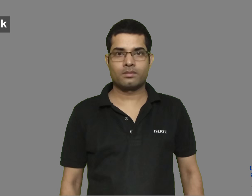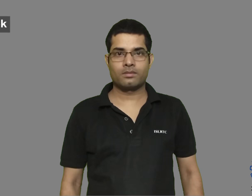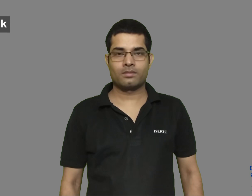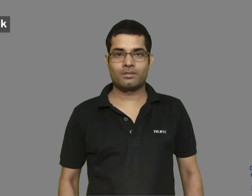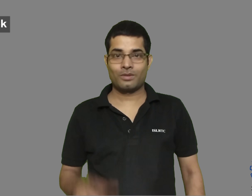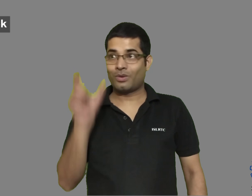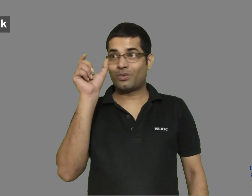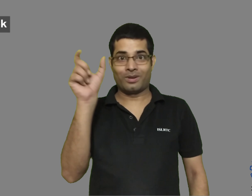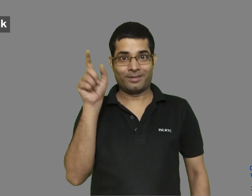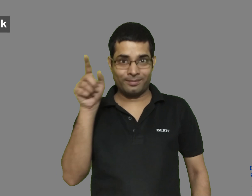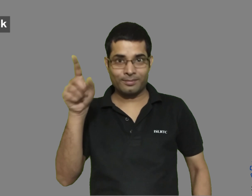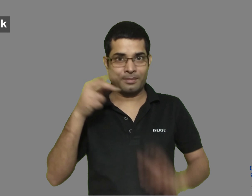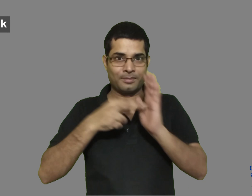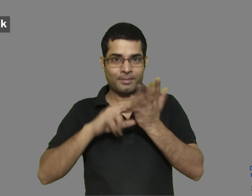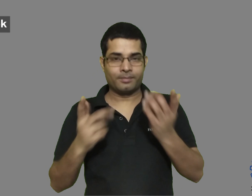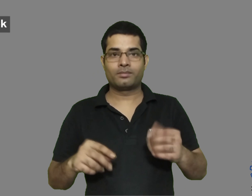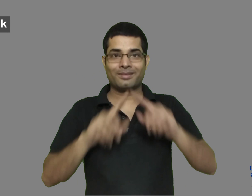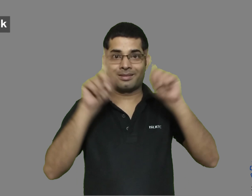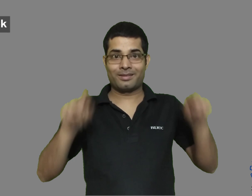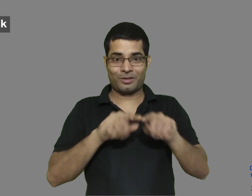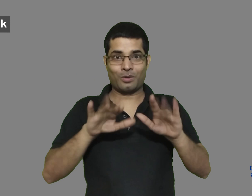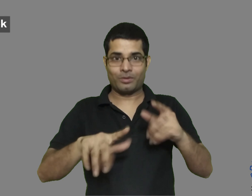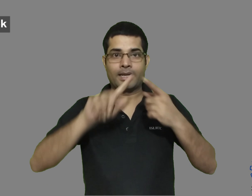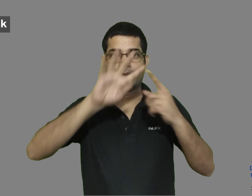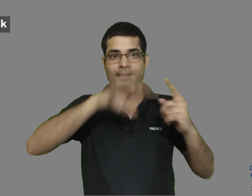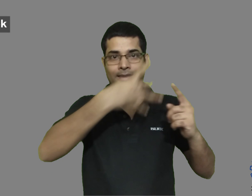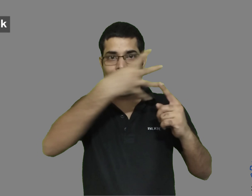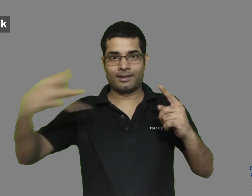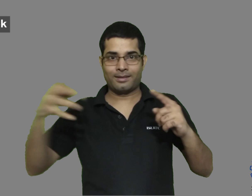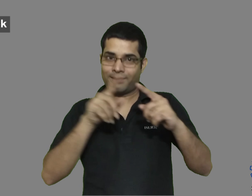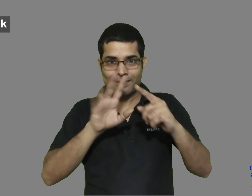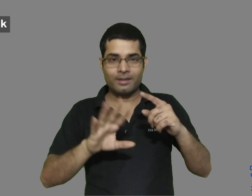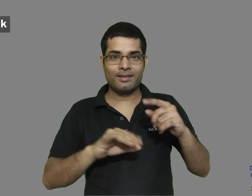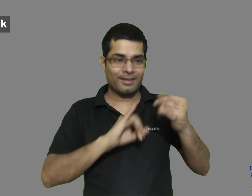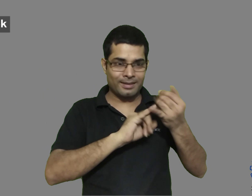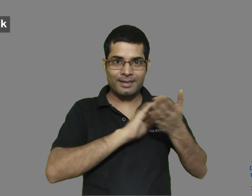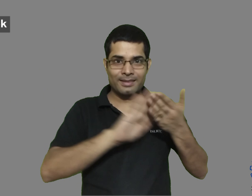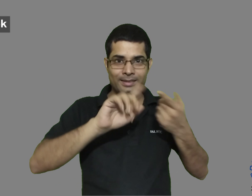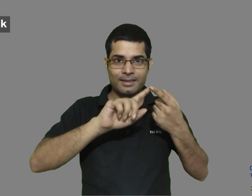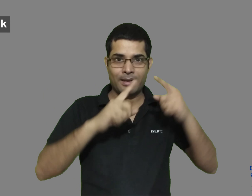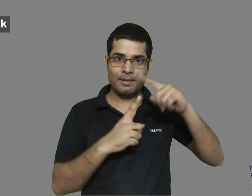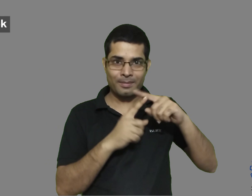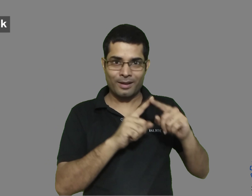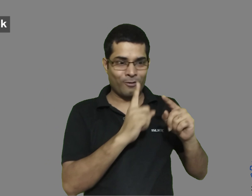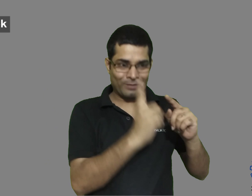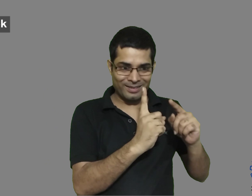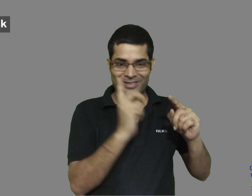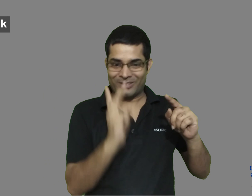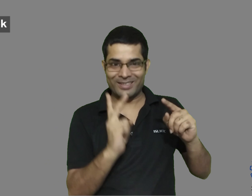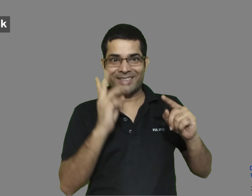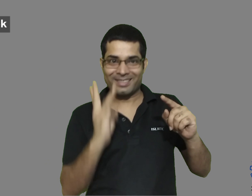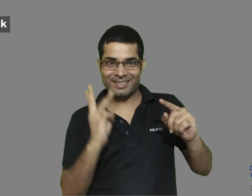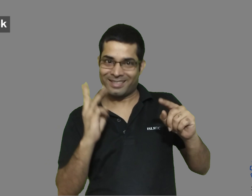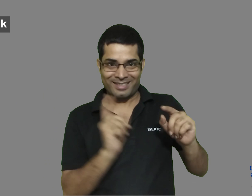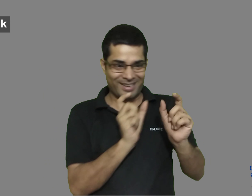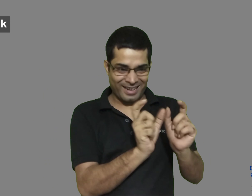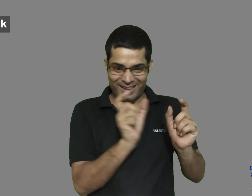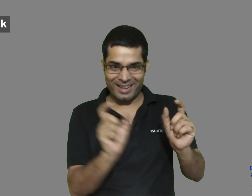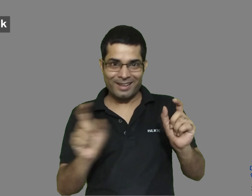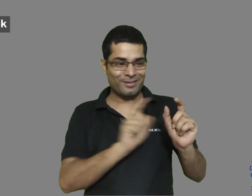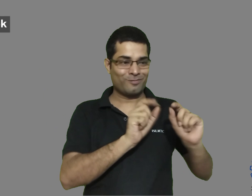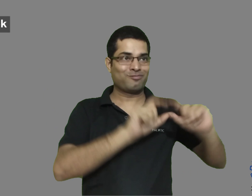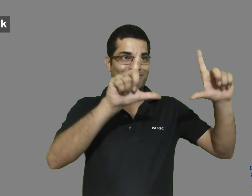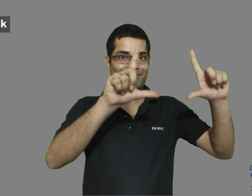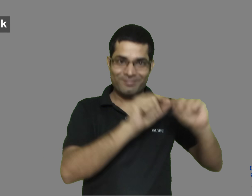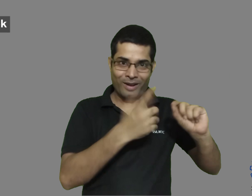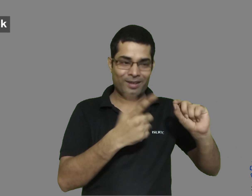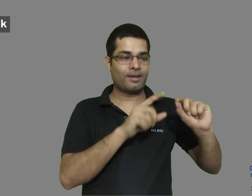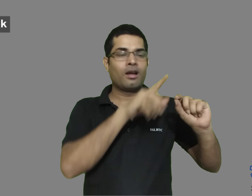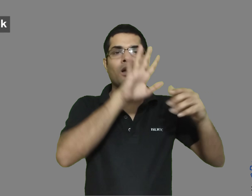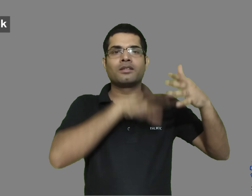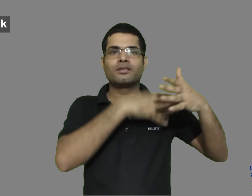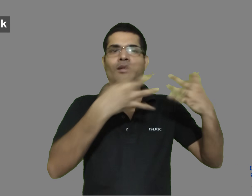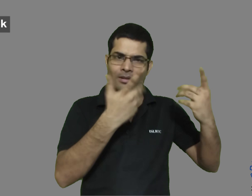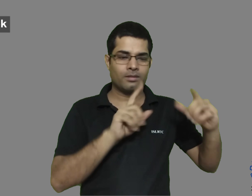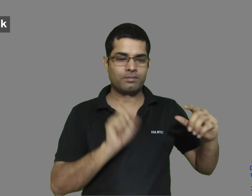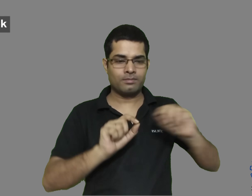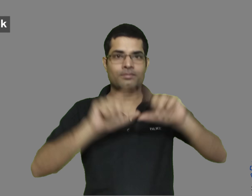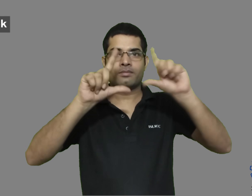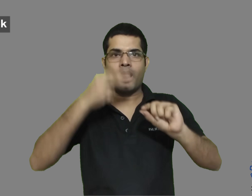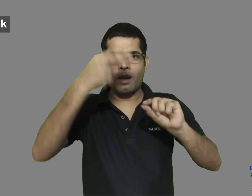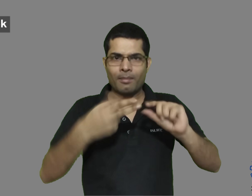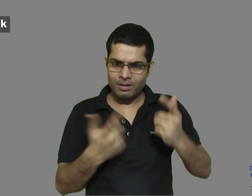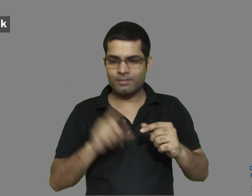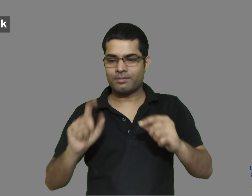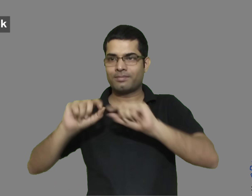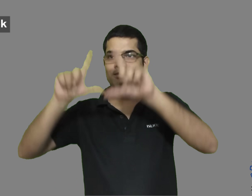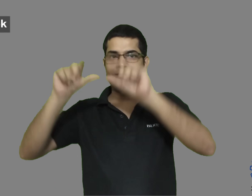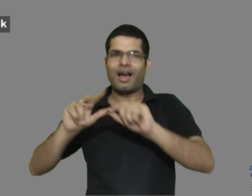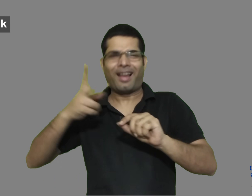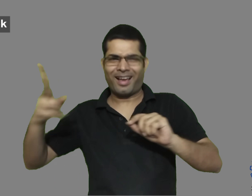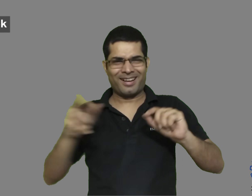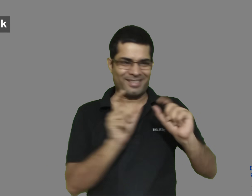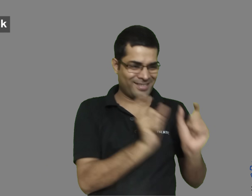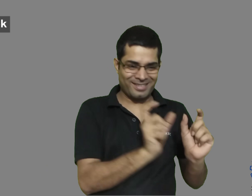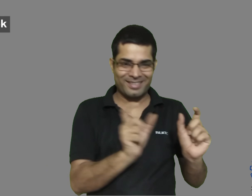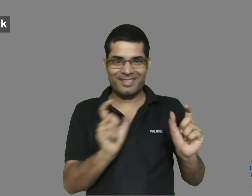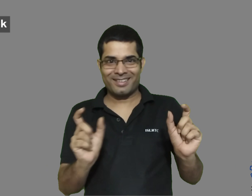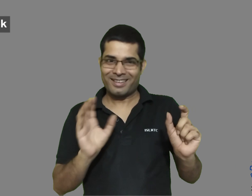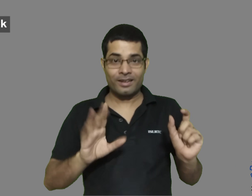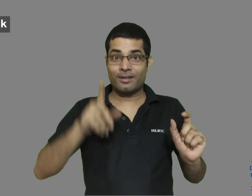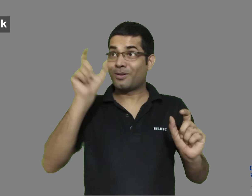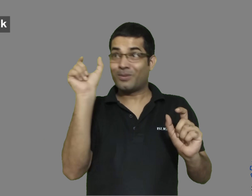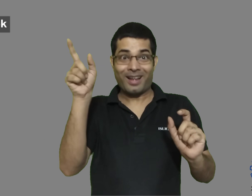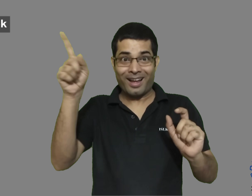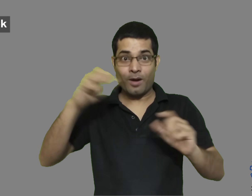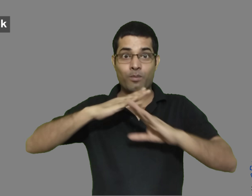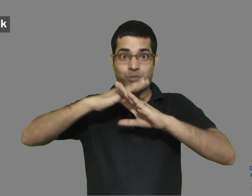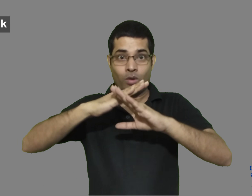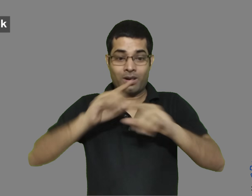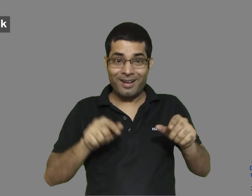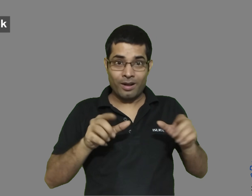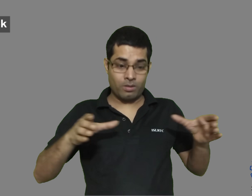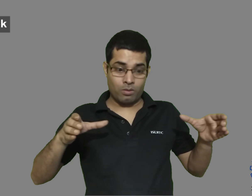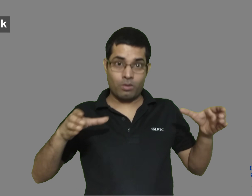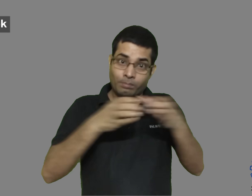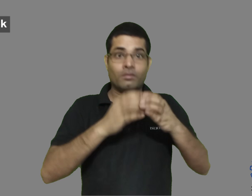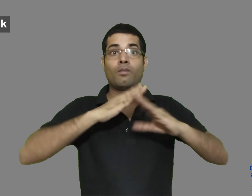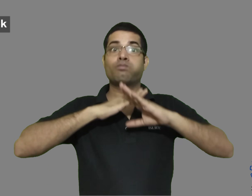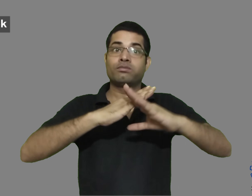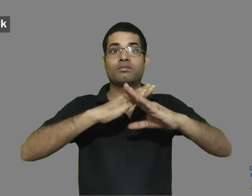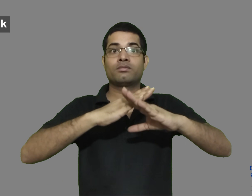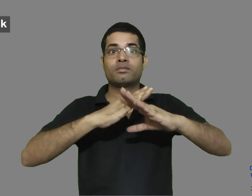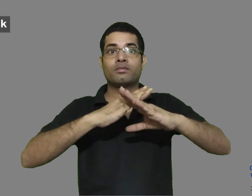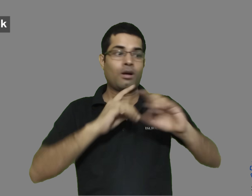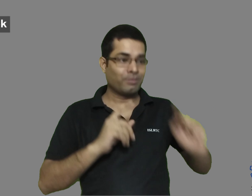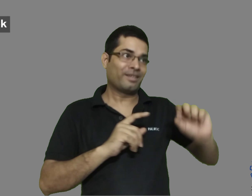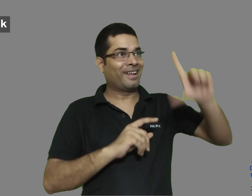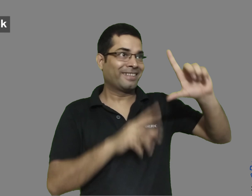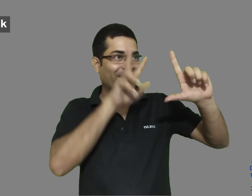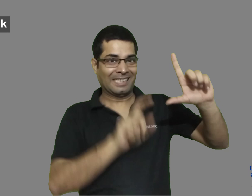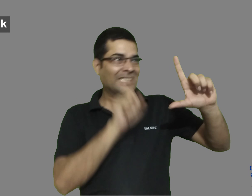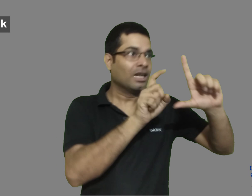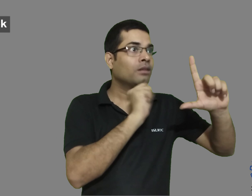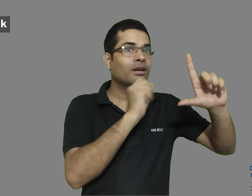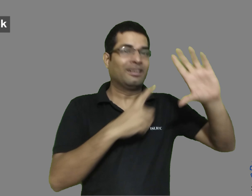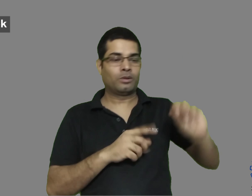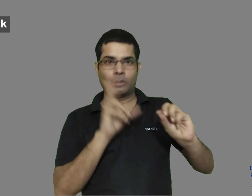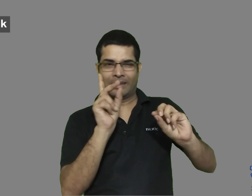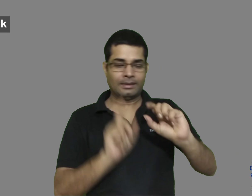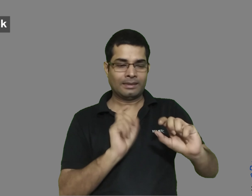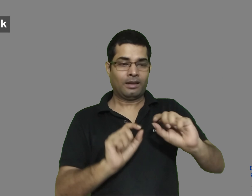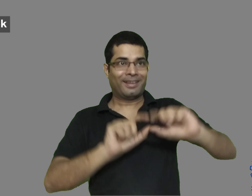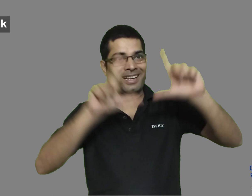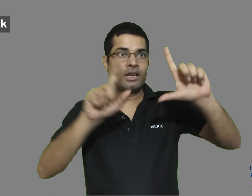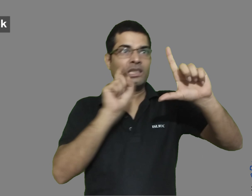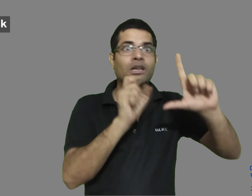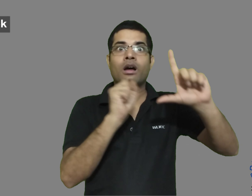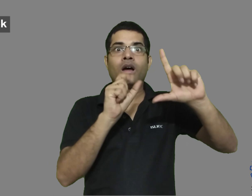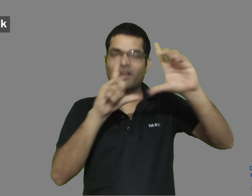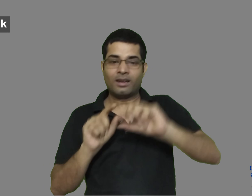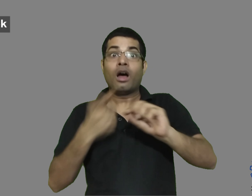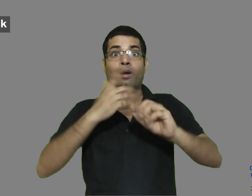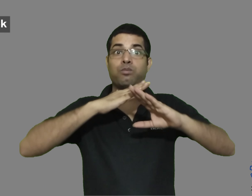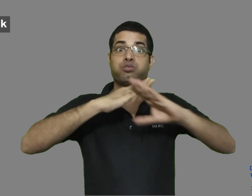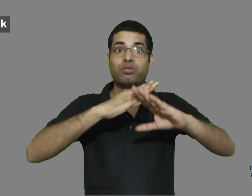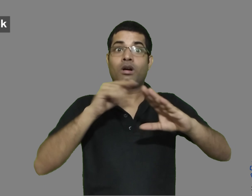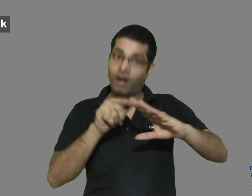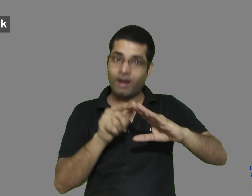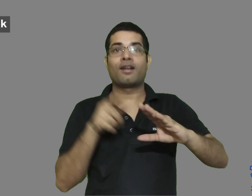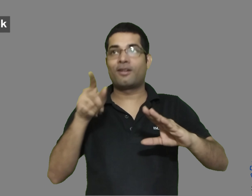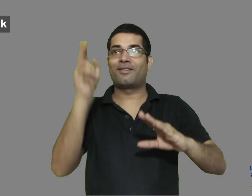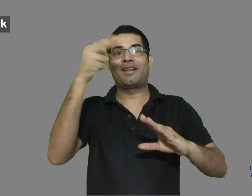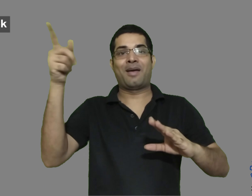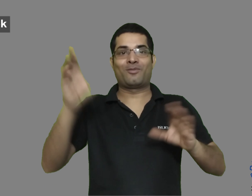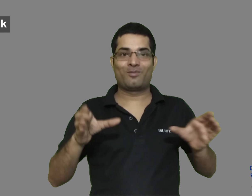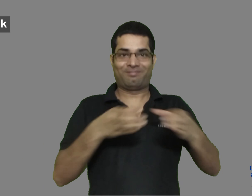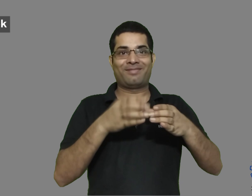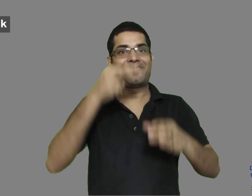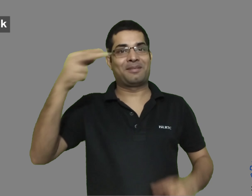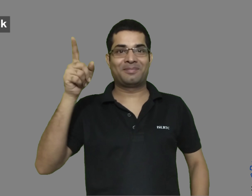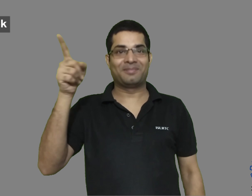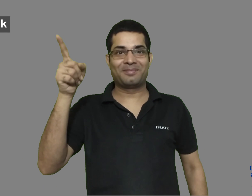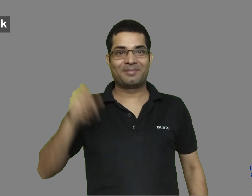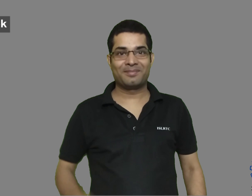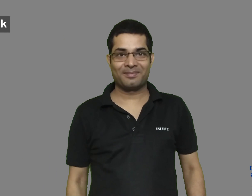Protect Workbook